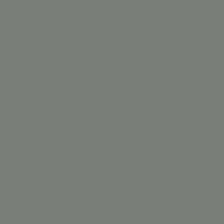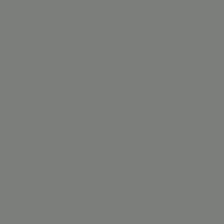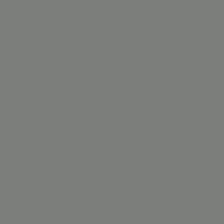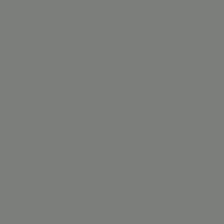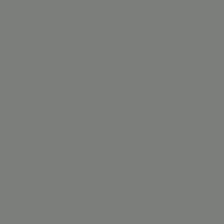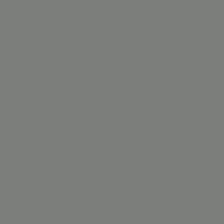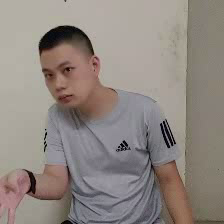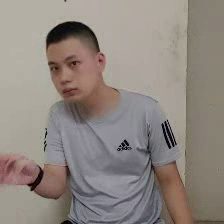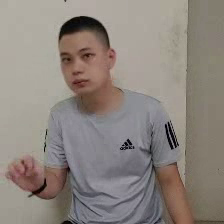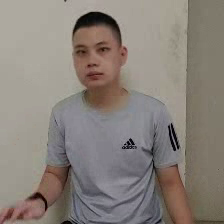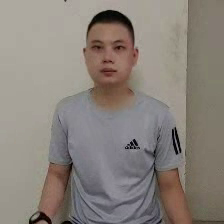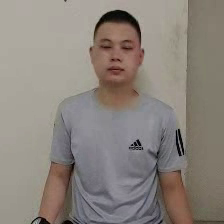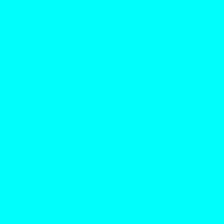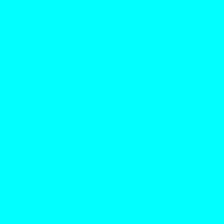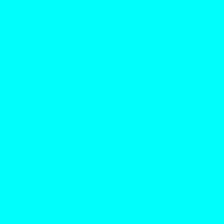Nôn ói